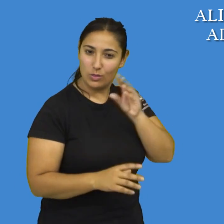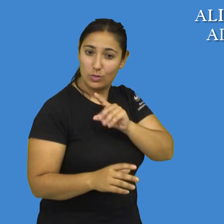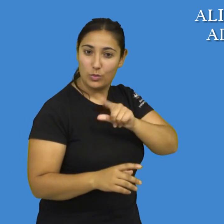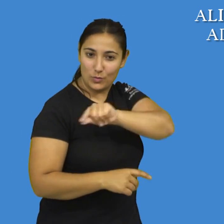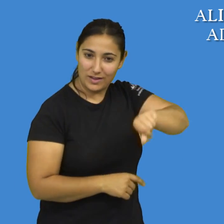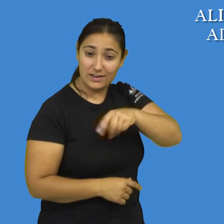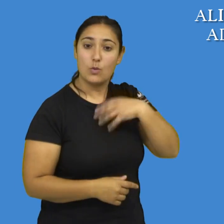azúcar